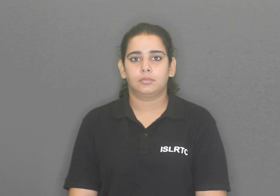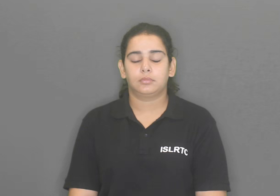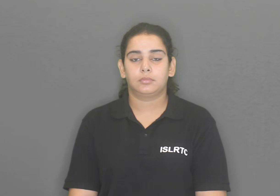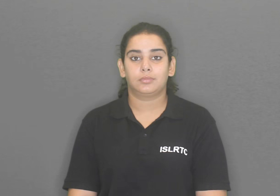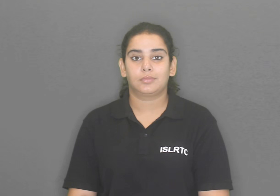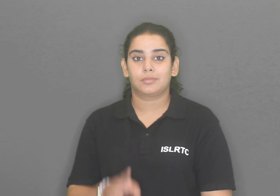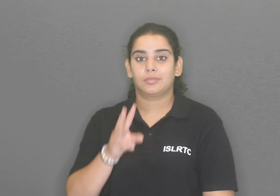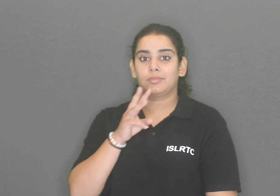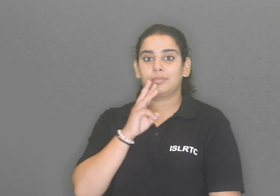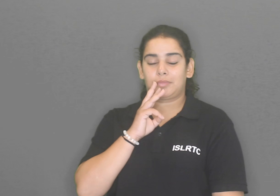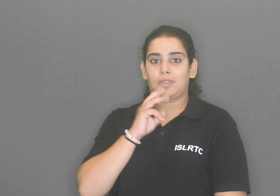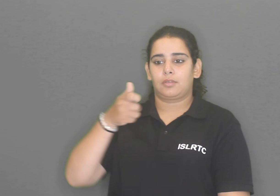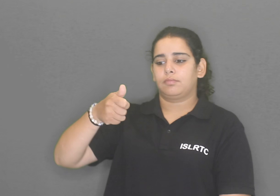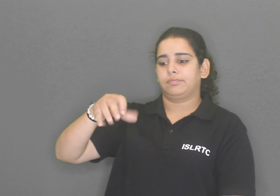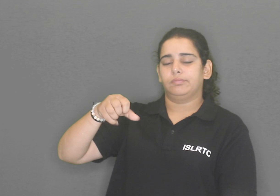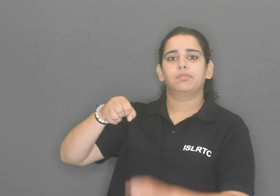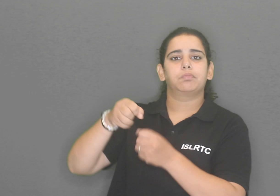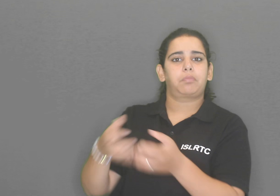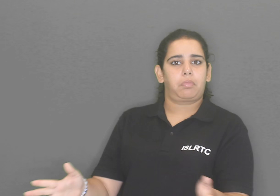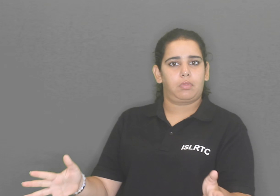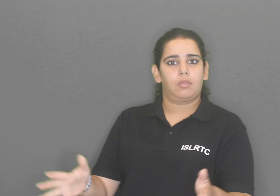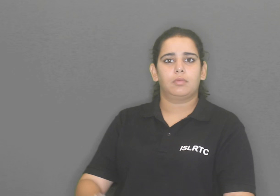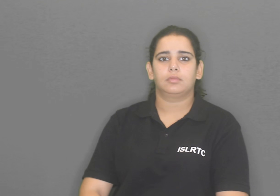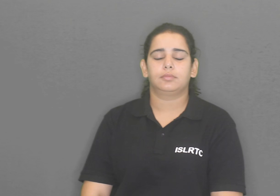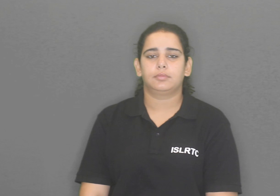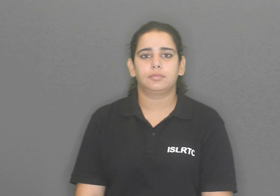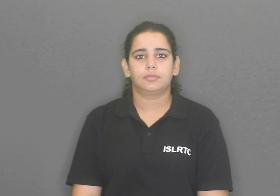Water Supply